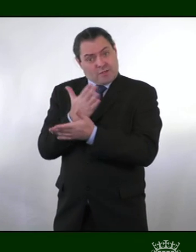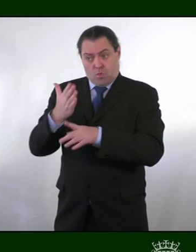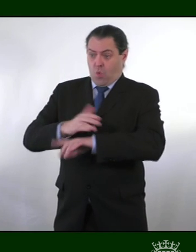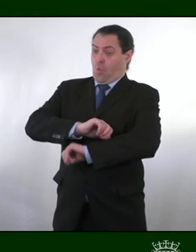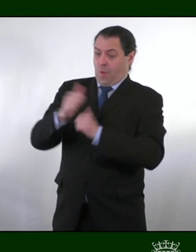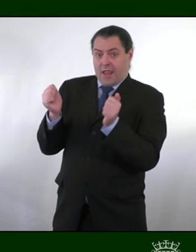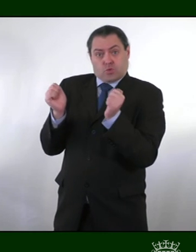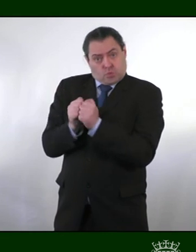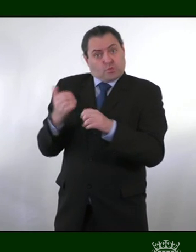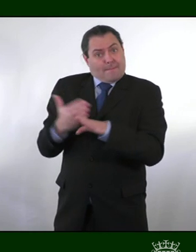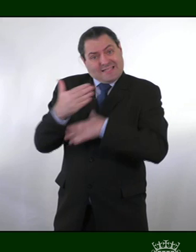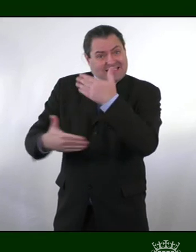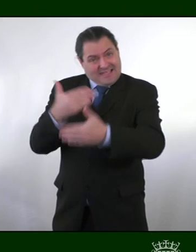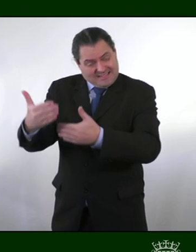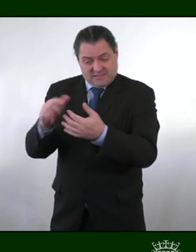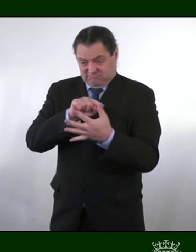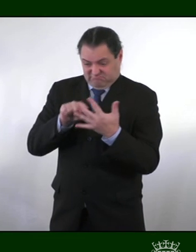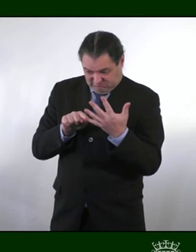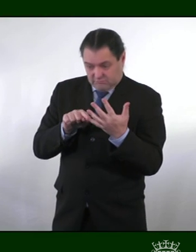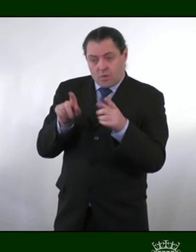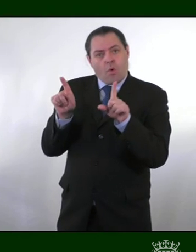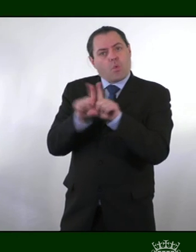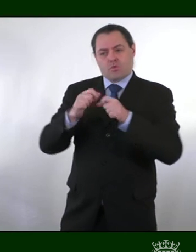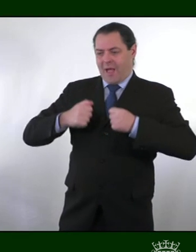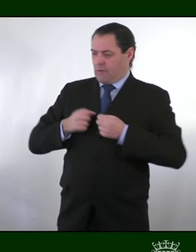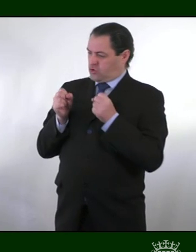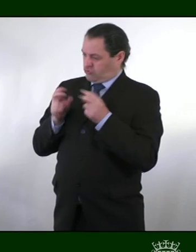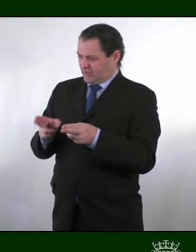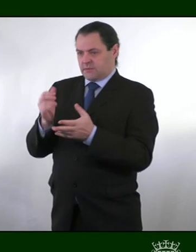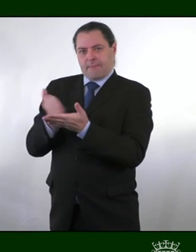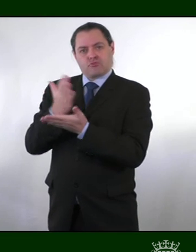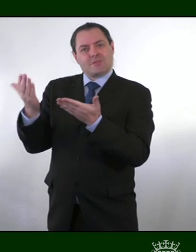businesses. We are also making our streets safer.